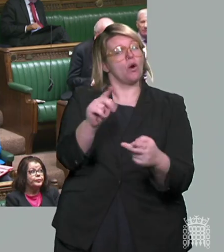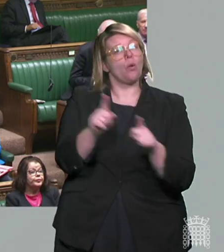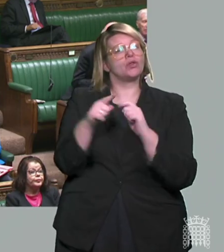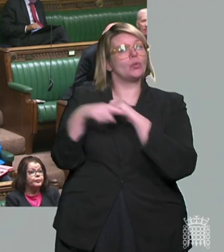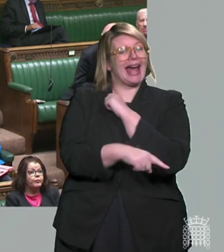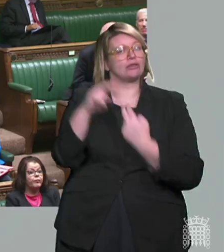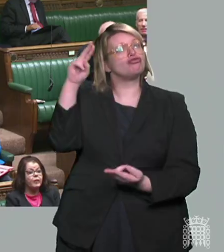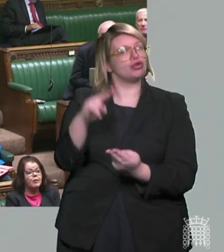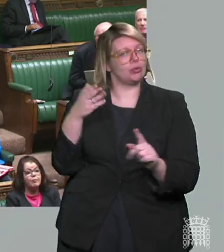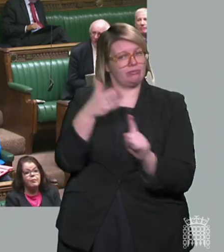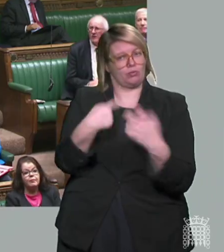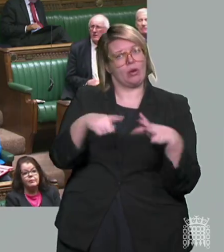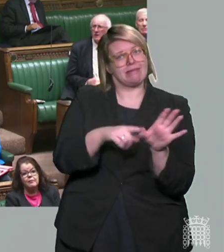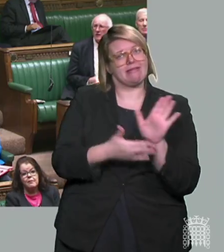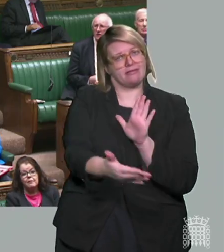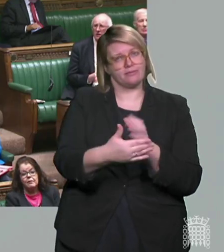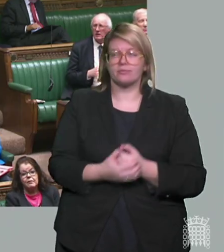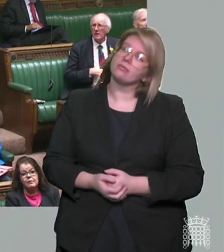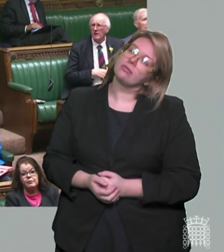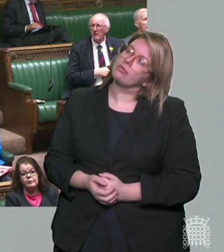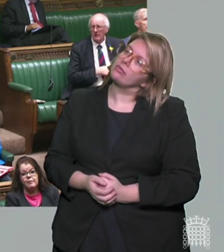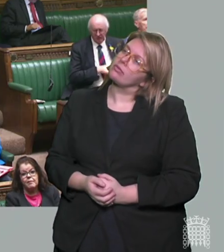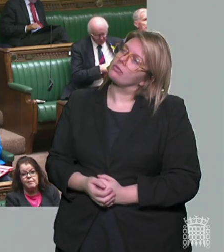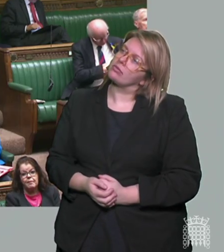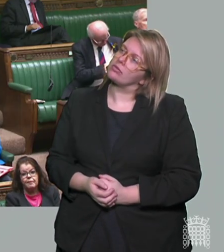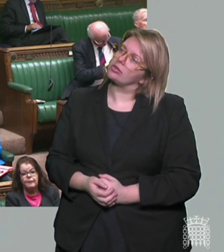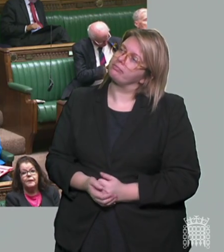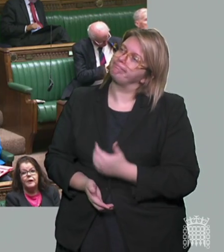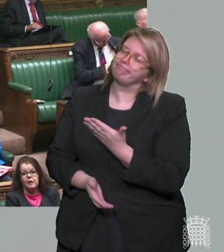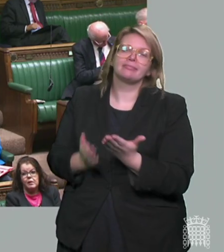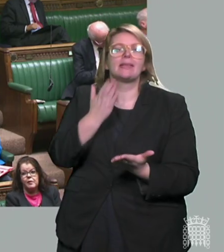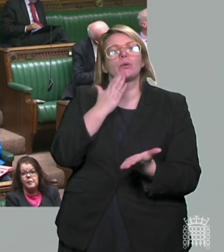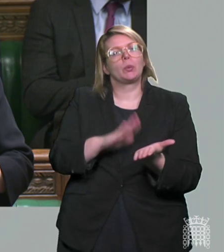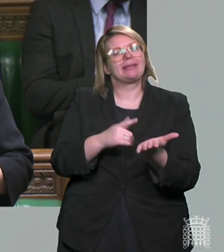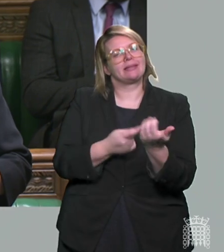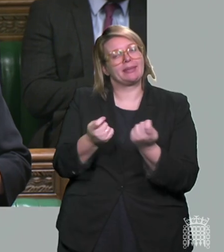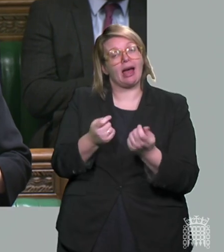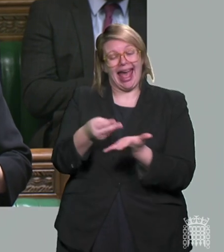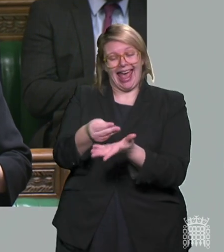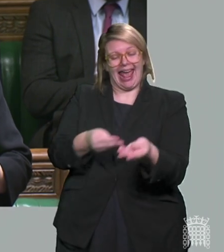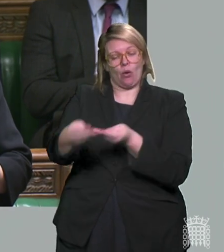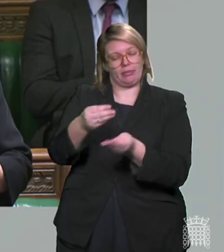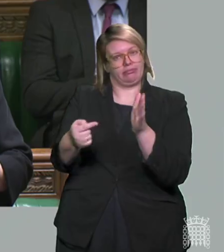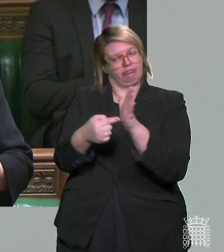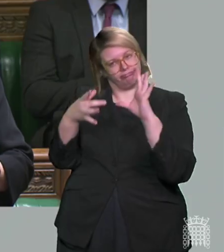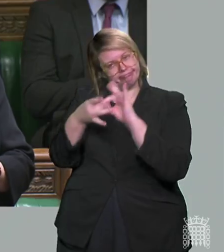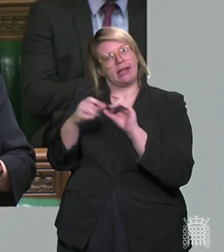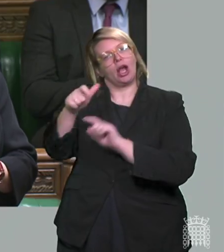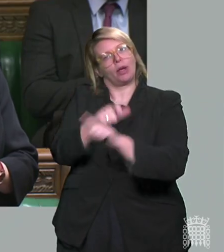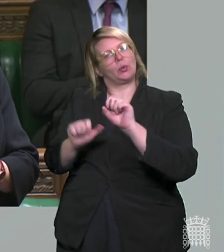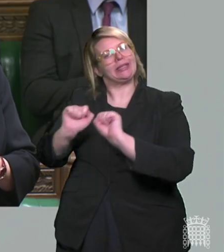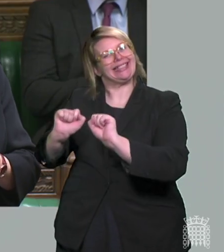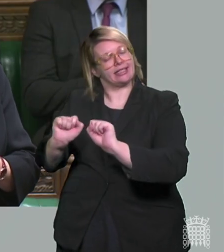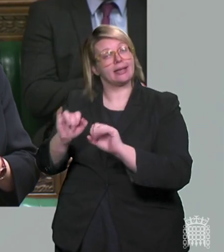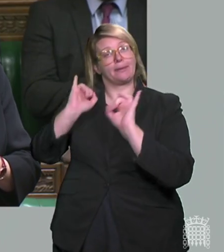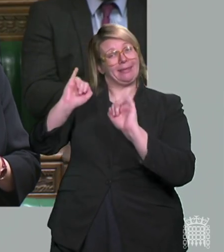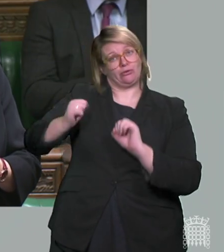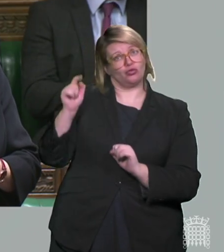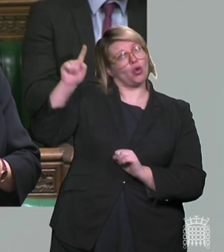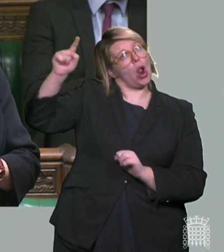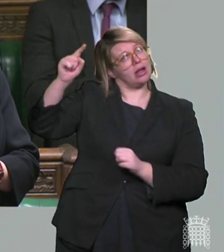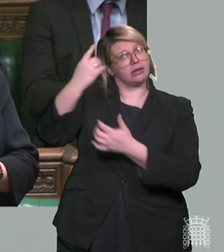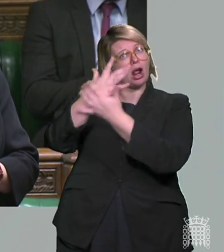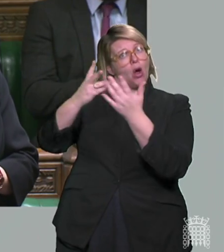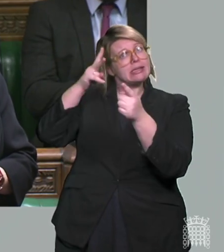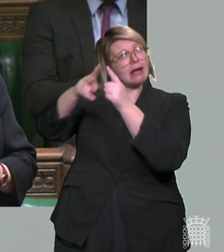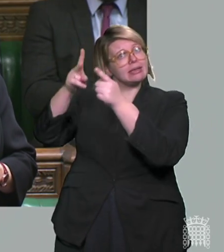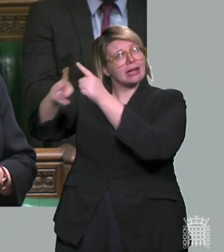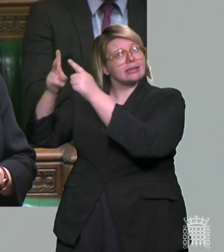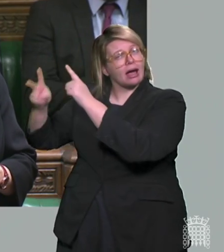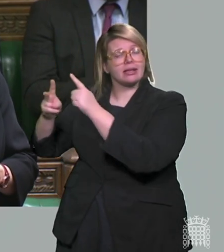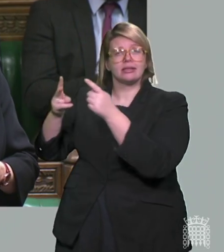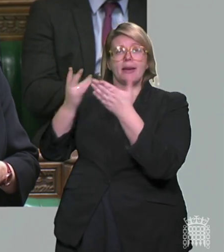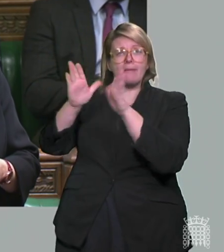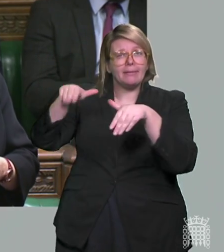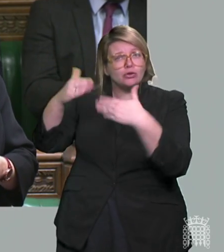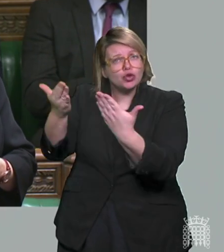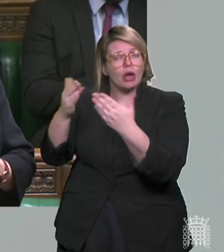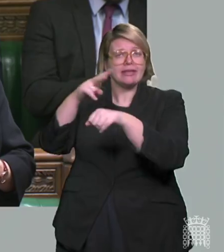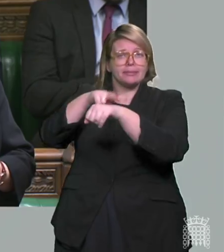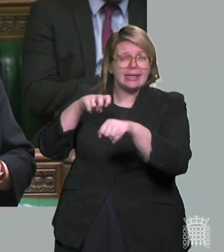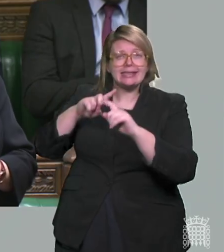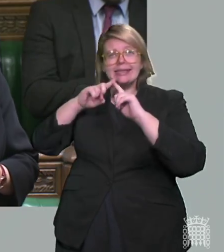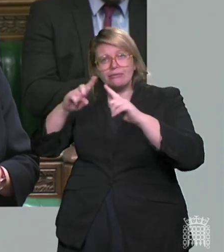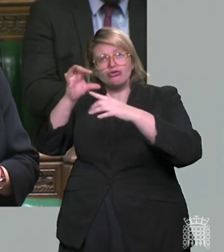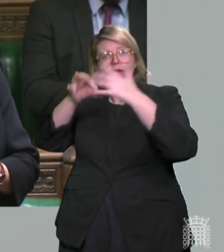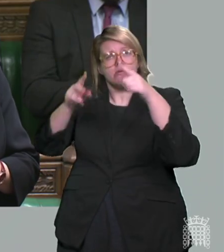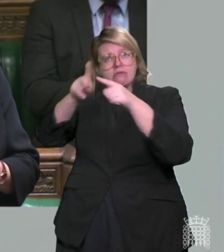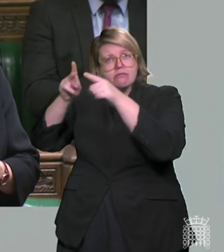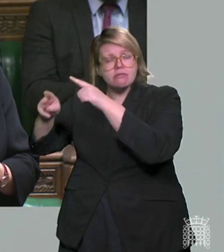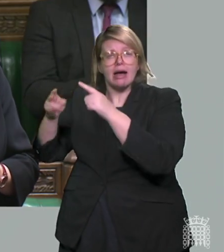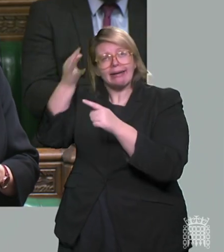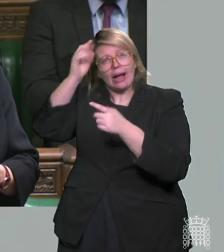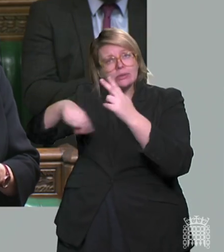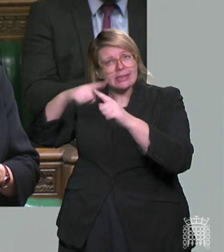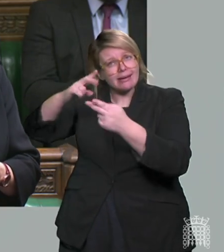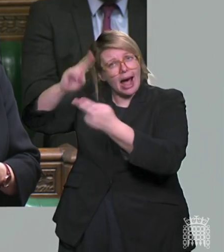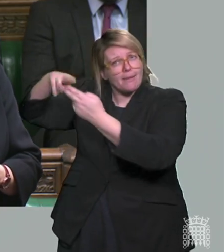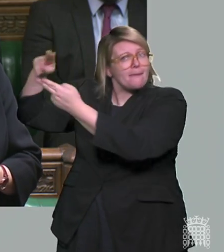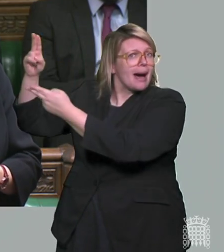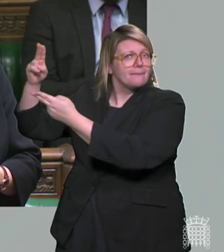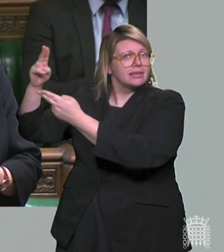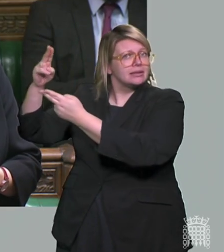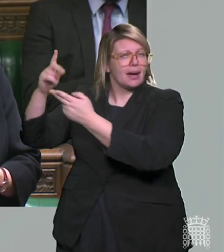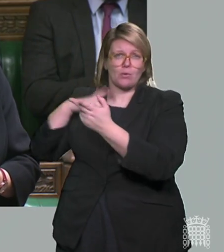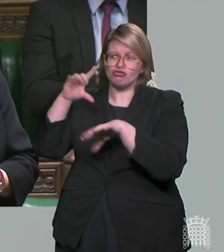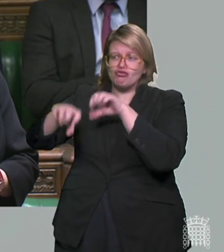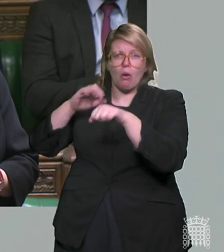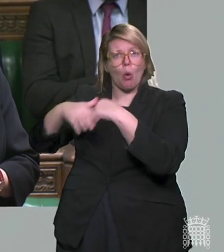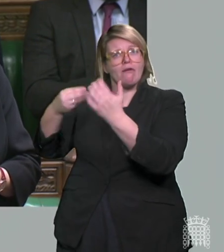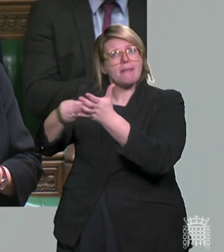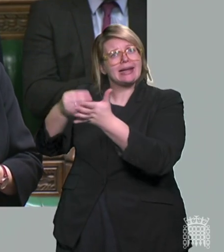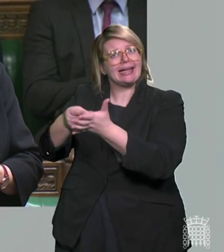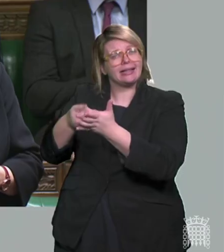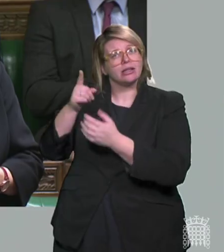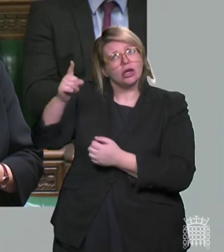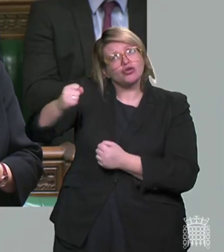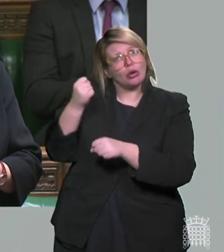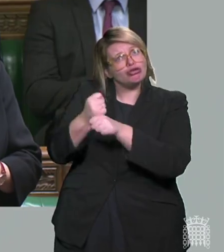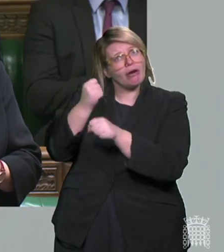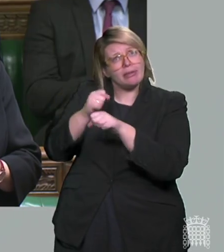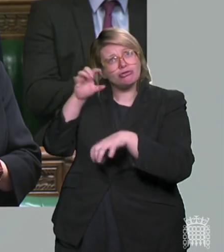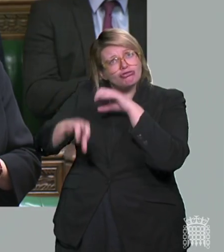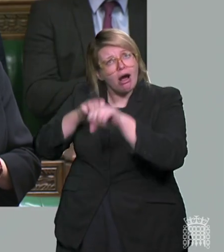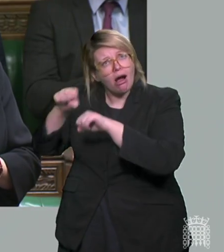We know that a stronger economy begins in the heart of our communities, but local authorities across Scotland have been forced to cut back on essential services and consider up to 7,000 job losses or hikes in council tax because of the impossible situation in which the Scottish Government have put them.